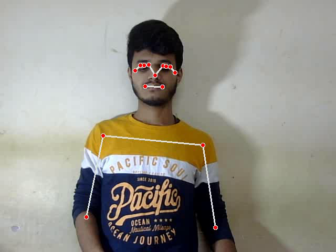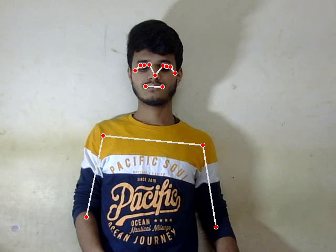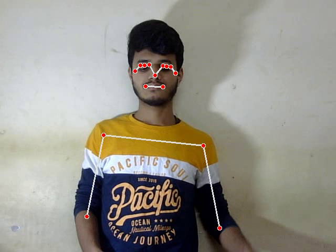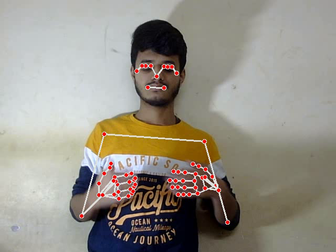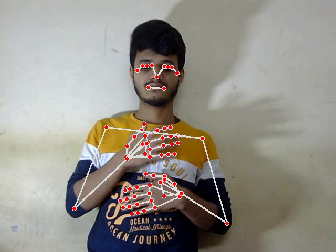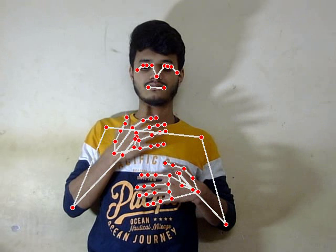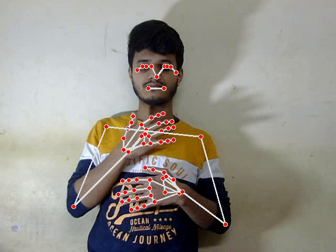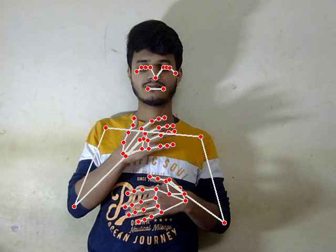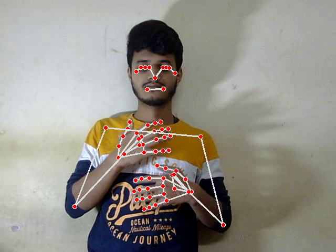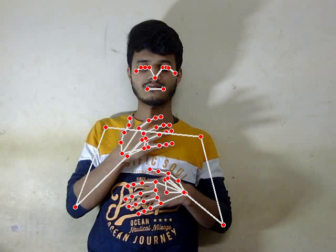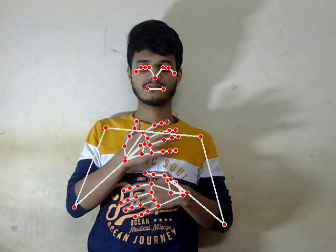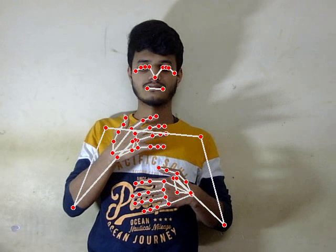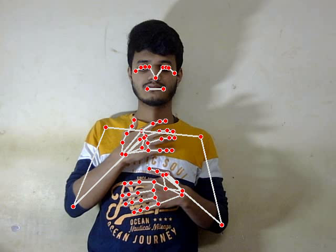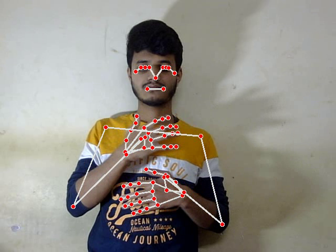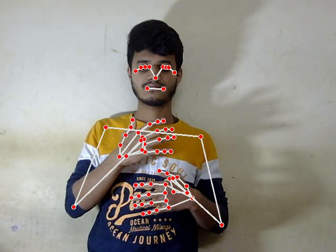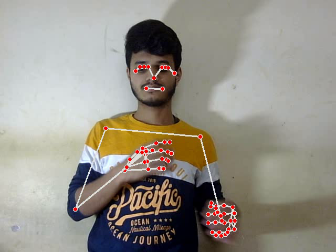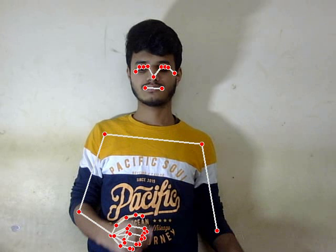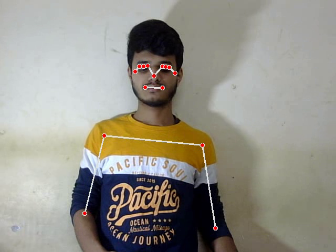happy